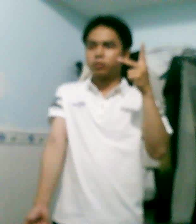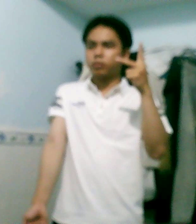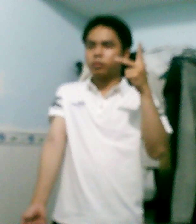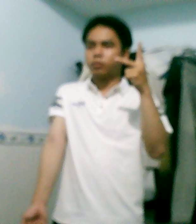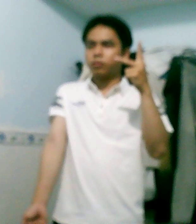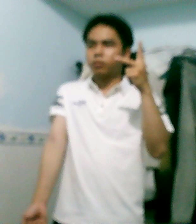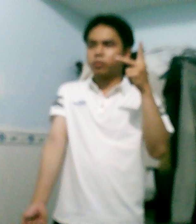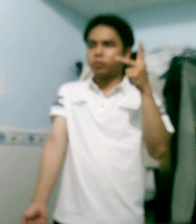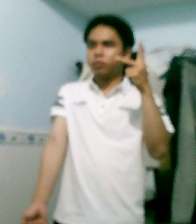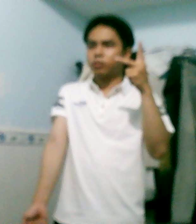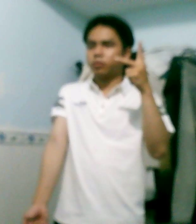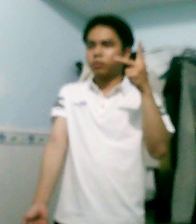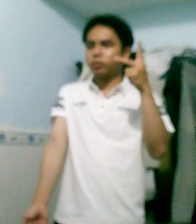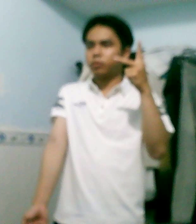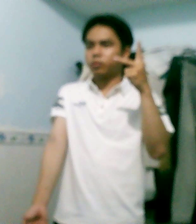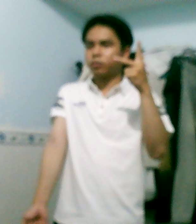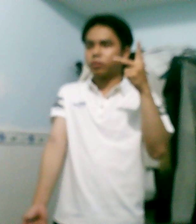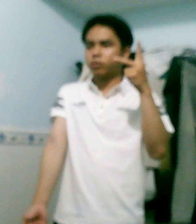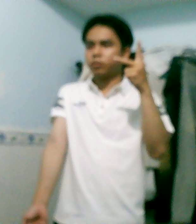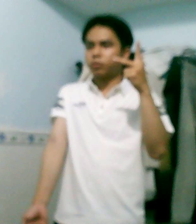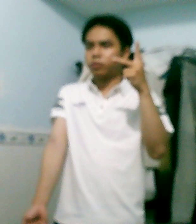k